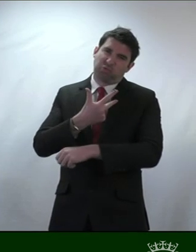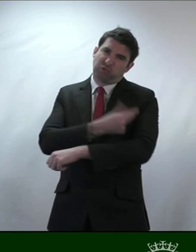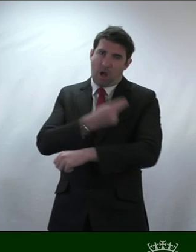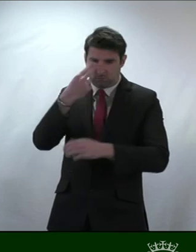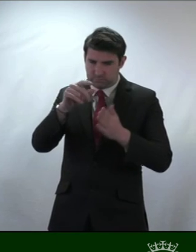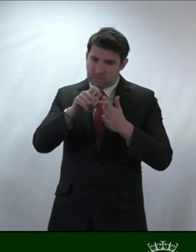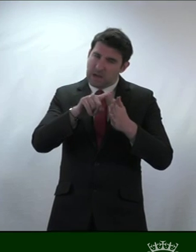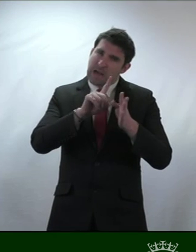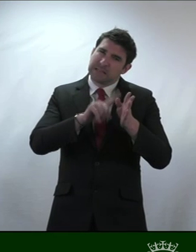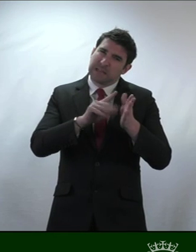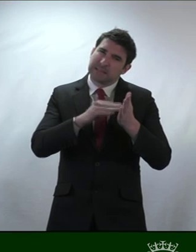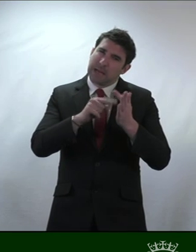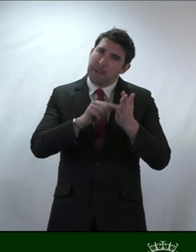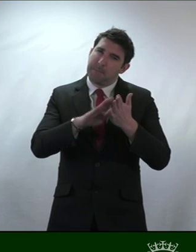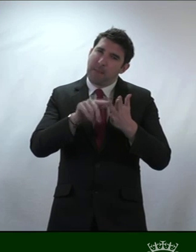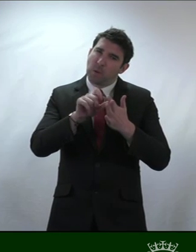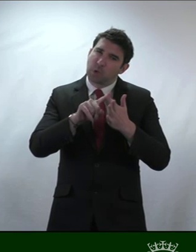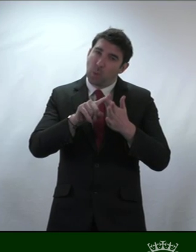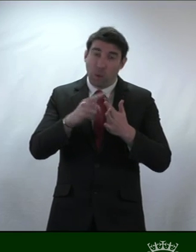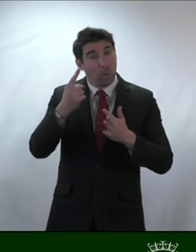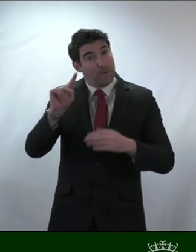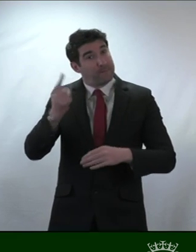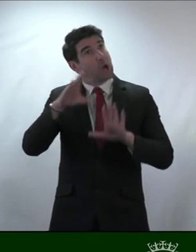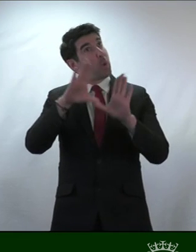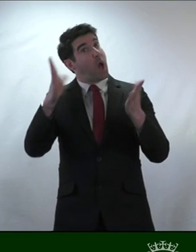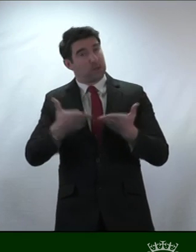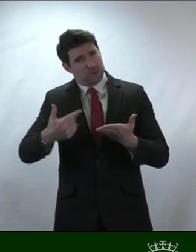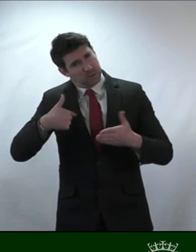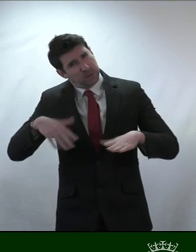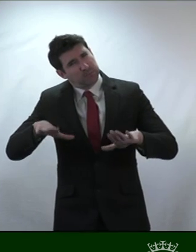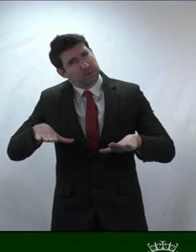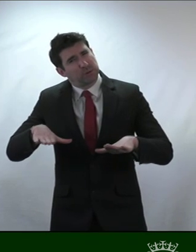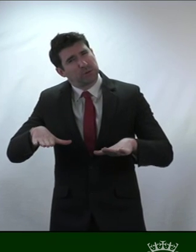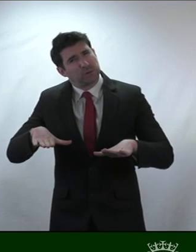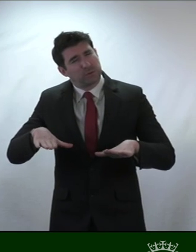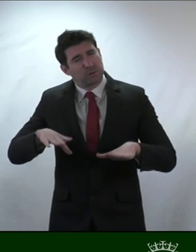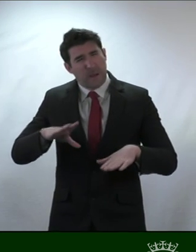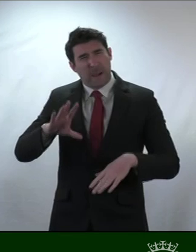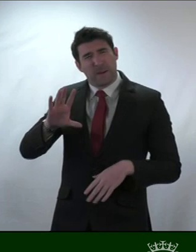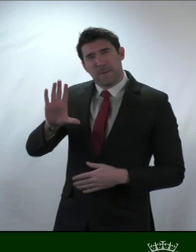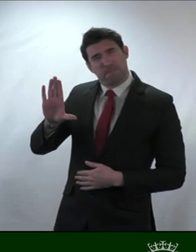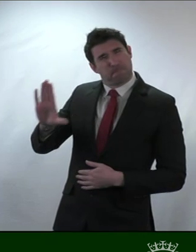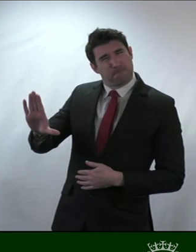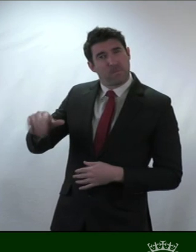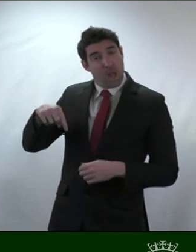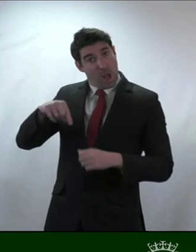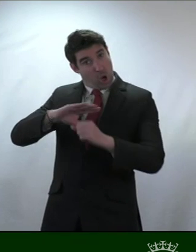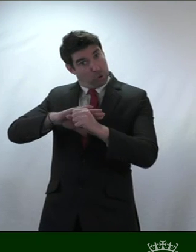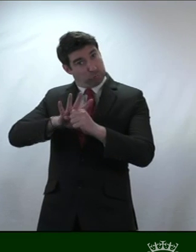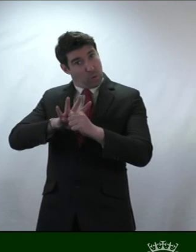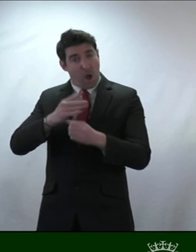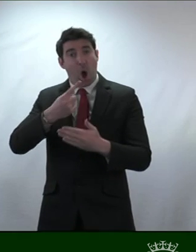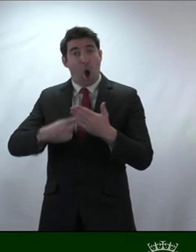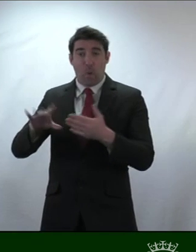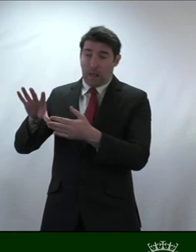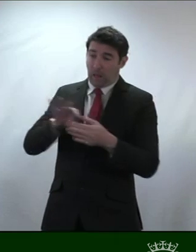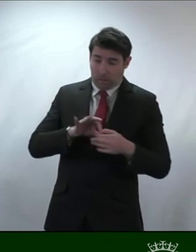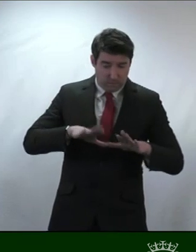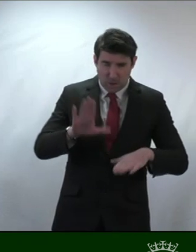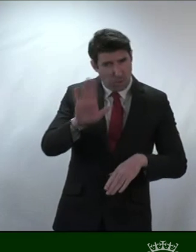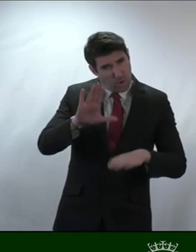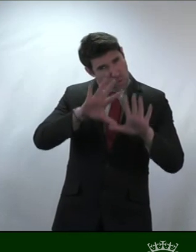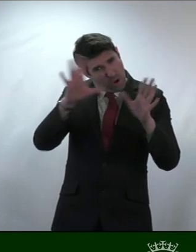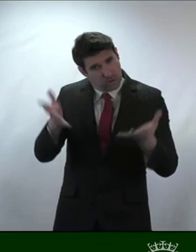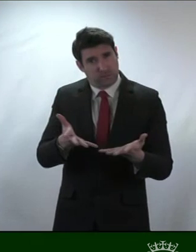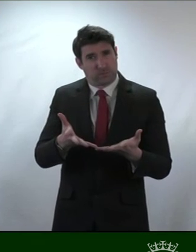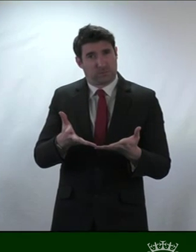This is a pandemic that has affected the whole of Europe, and this Government have continued to take the tough decisions necessary to beat it.